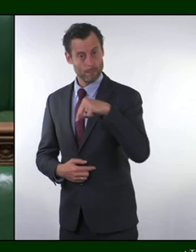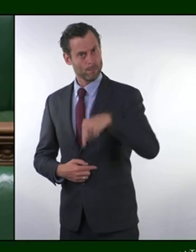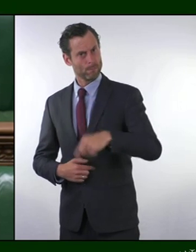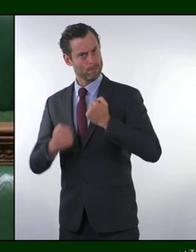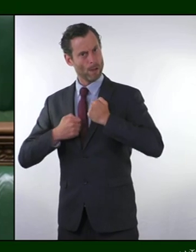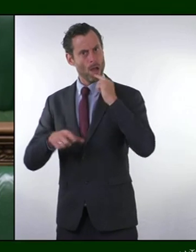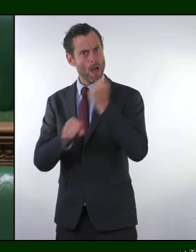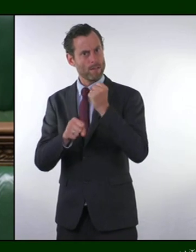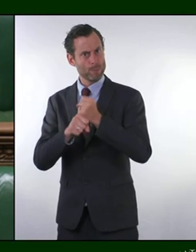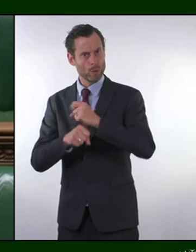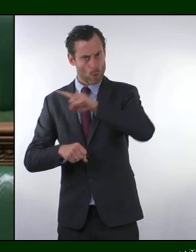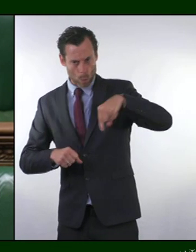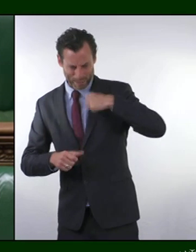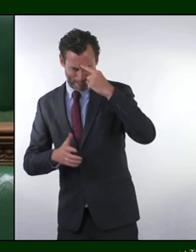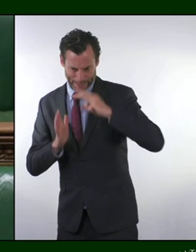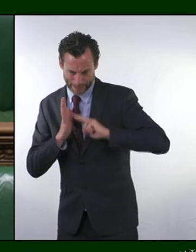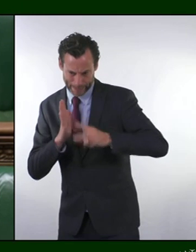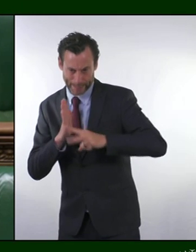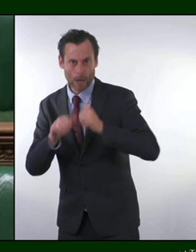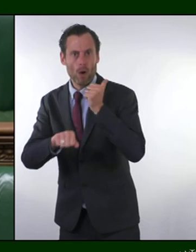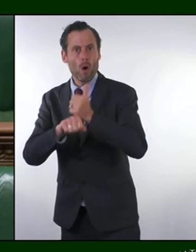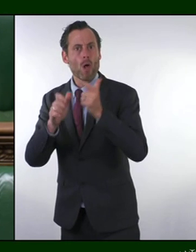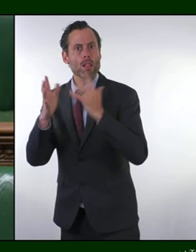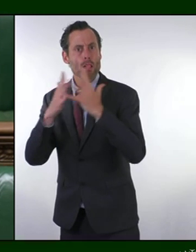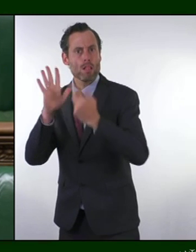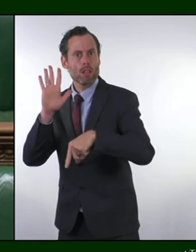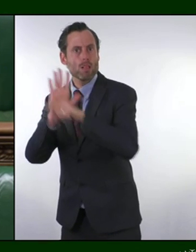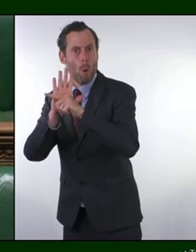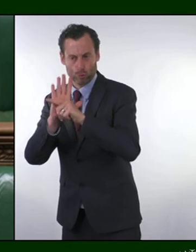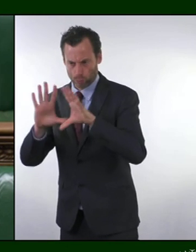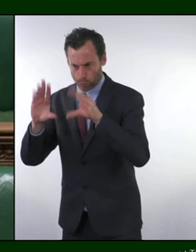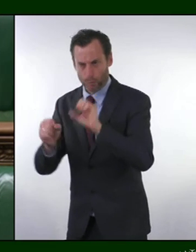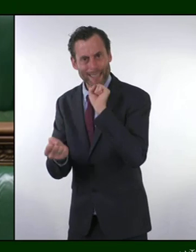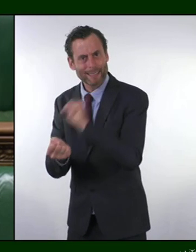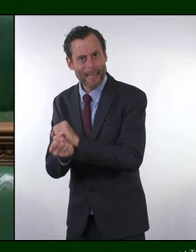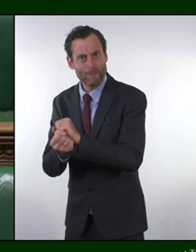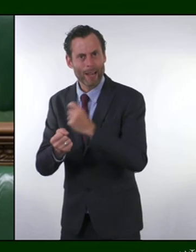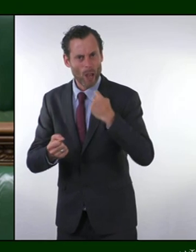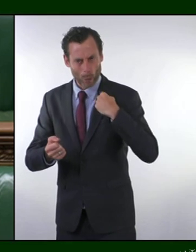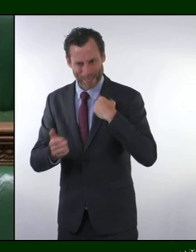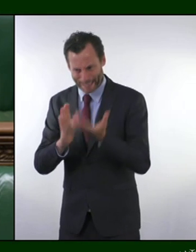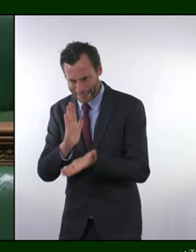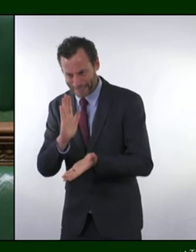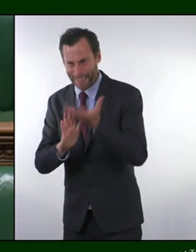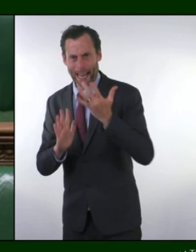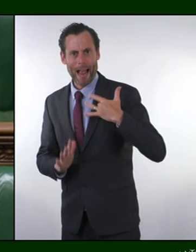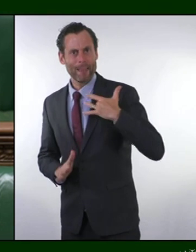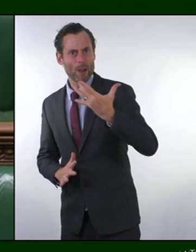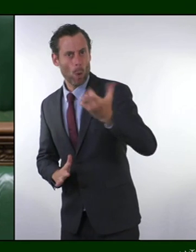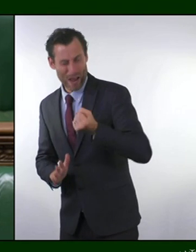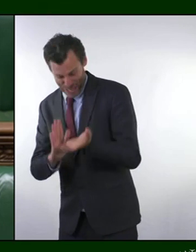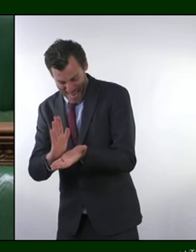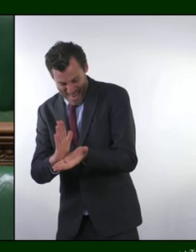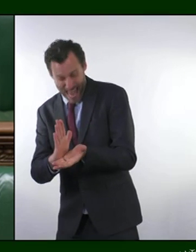It is this Conservative Government who massively increased the living wage—not only instituted the living wage, but massively increased it.